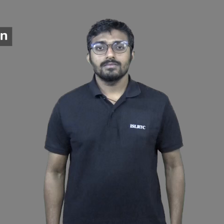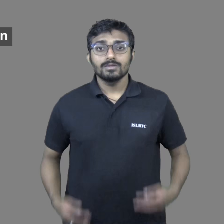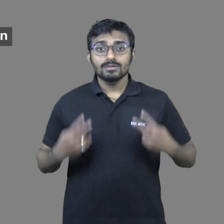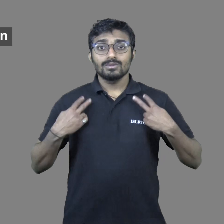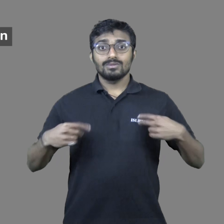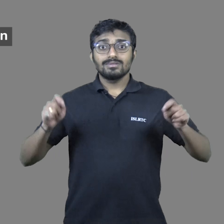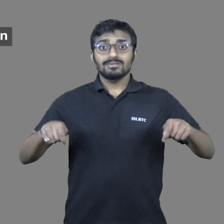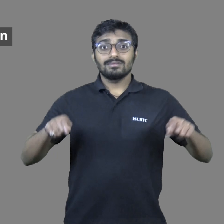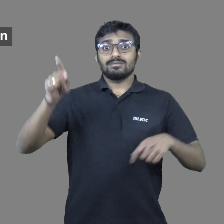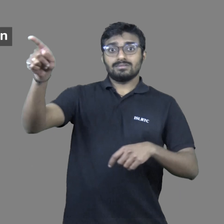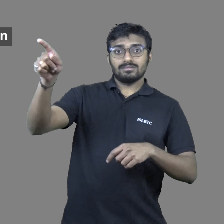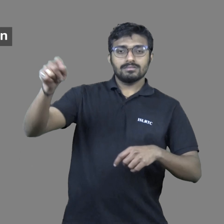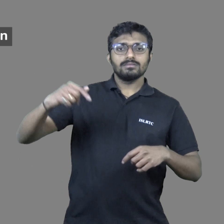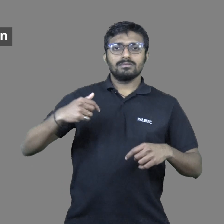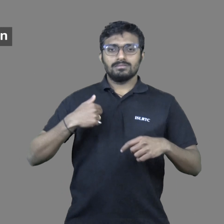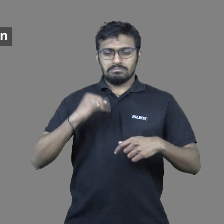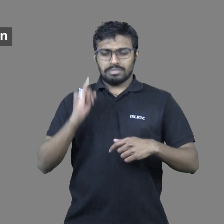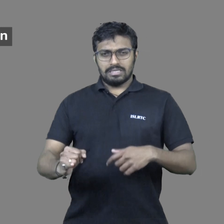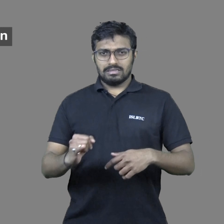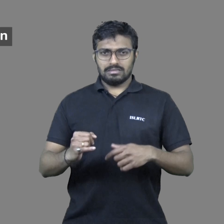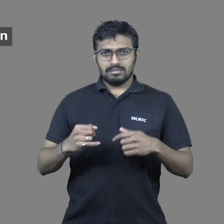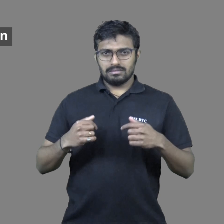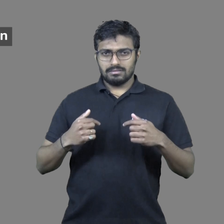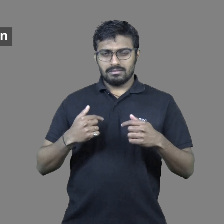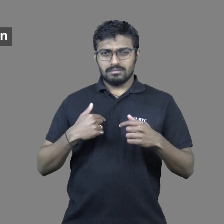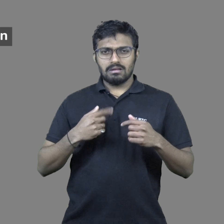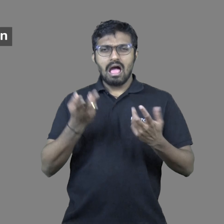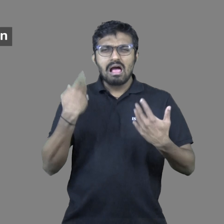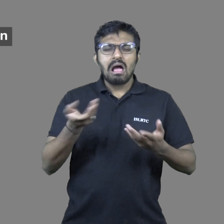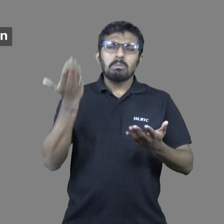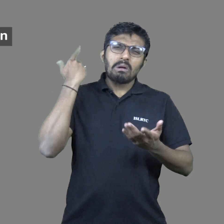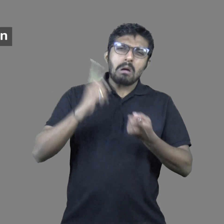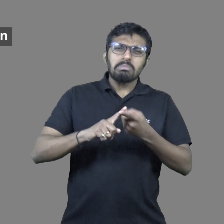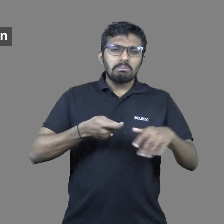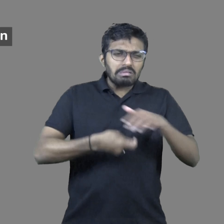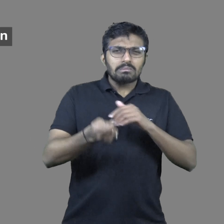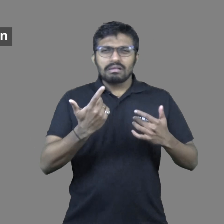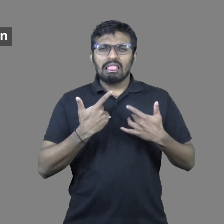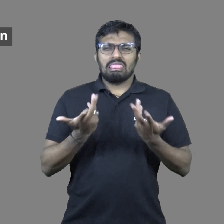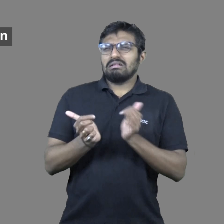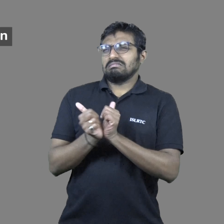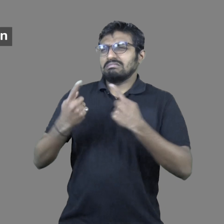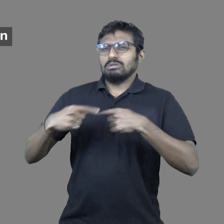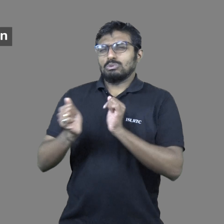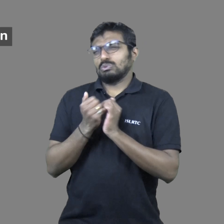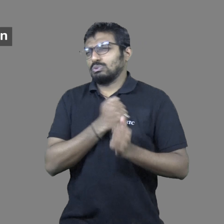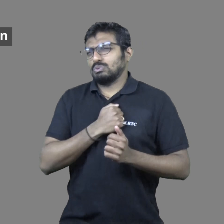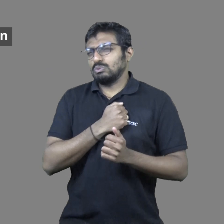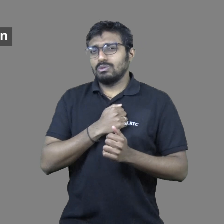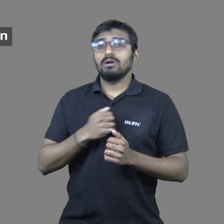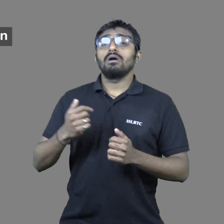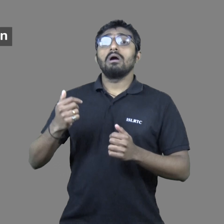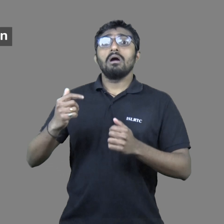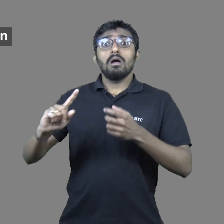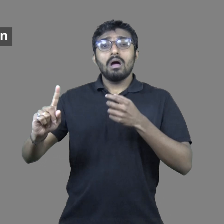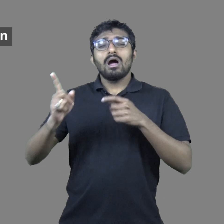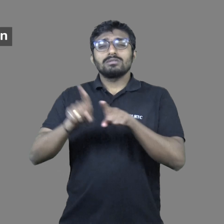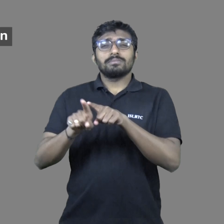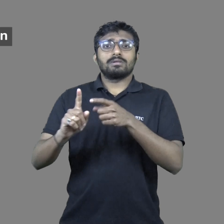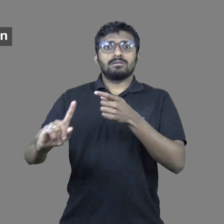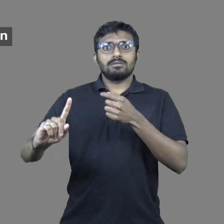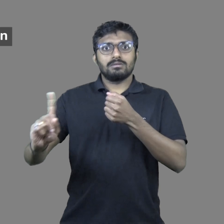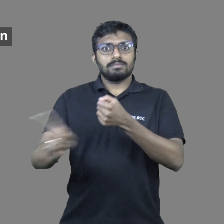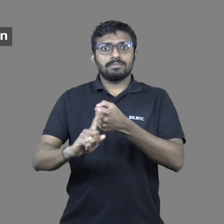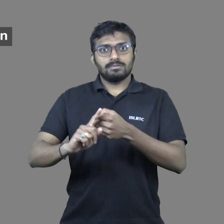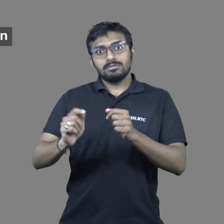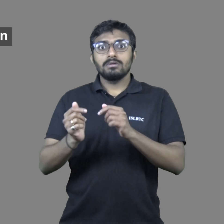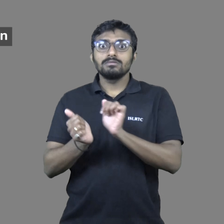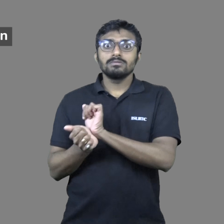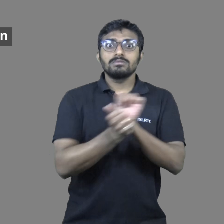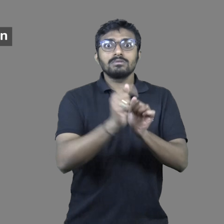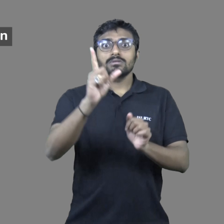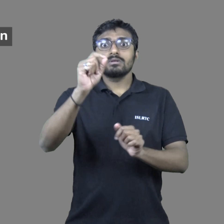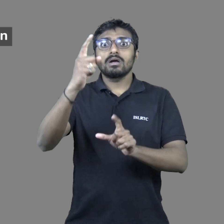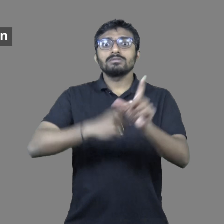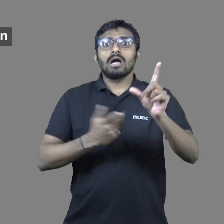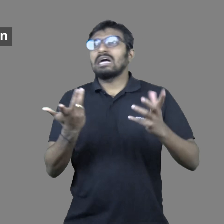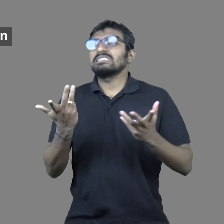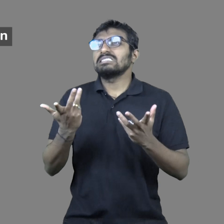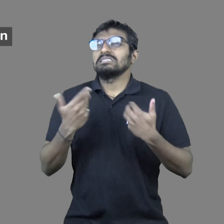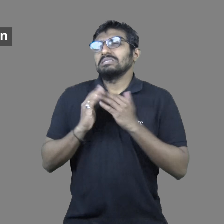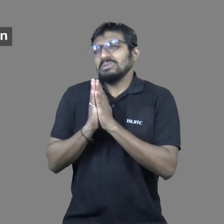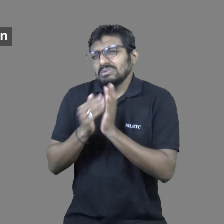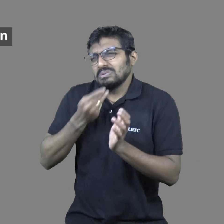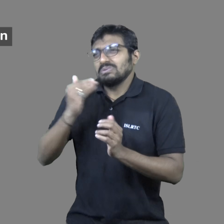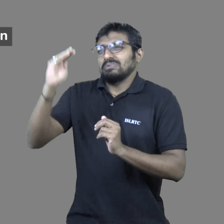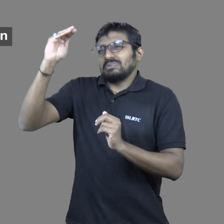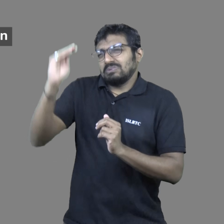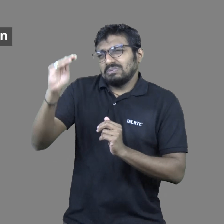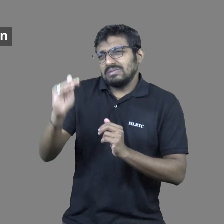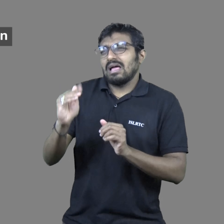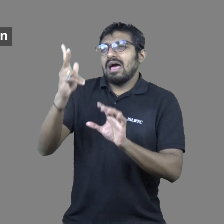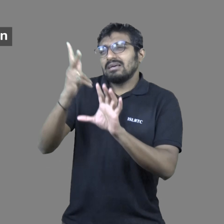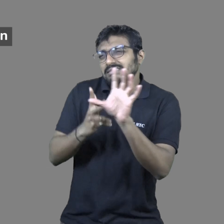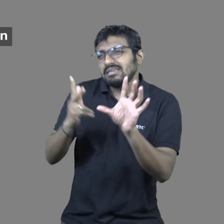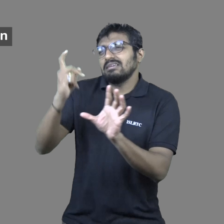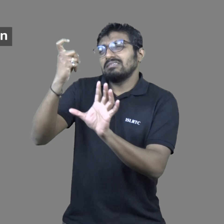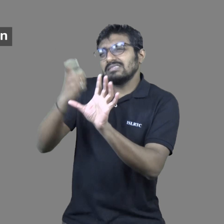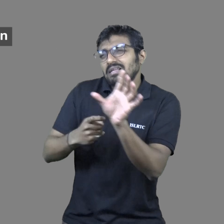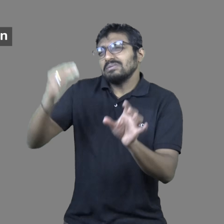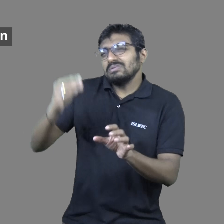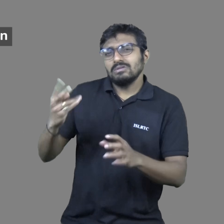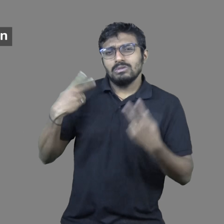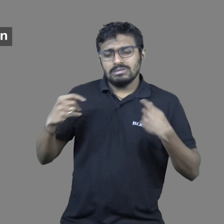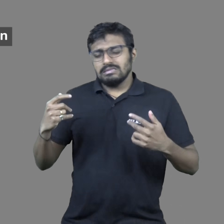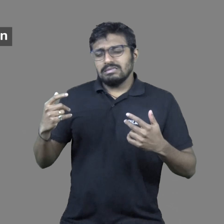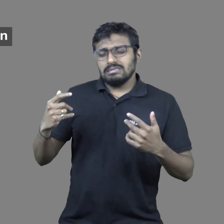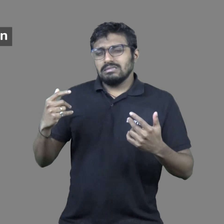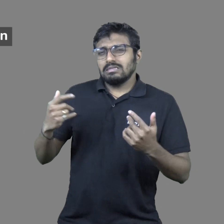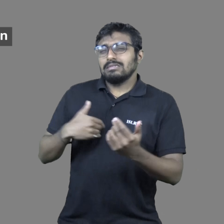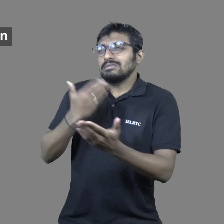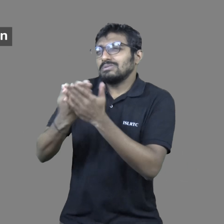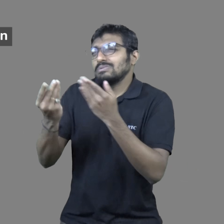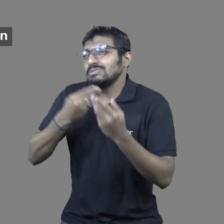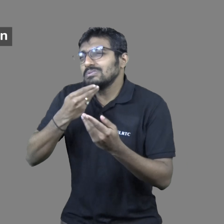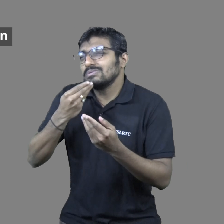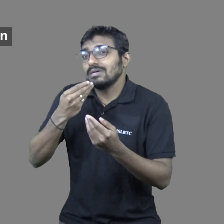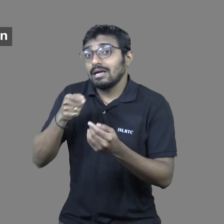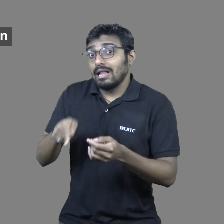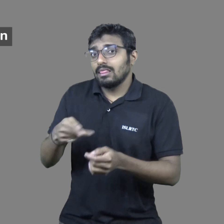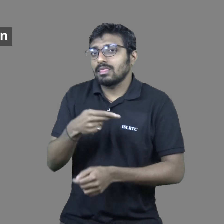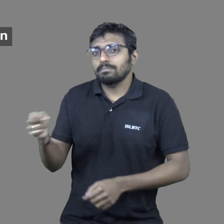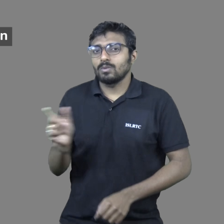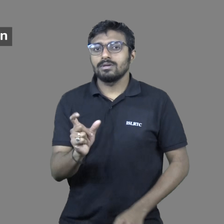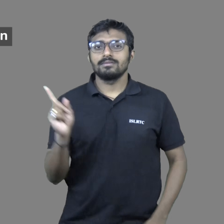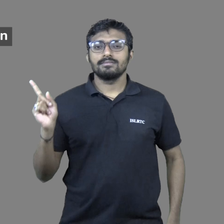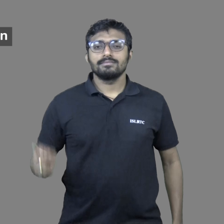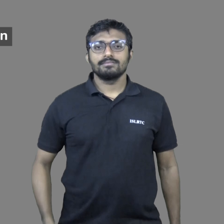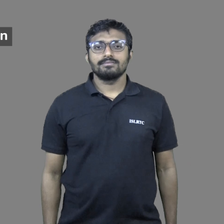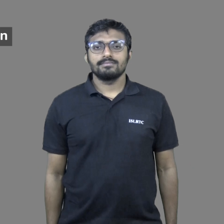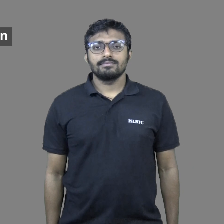Charge Bargain